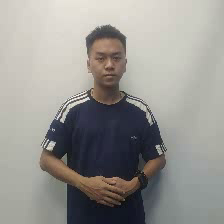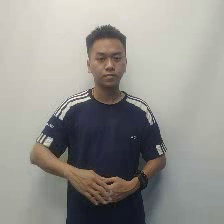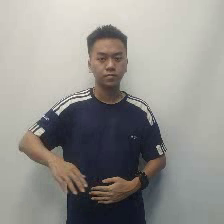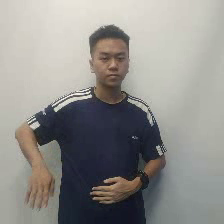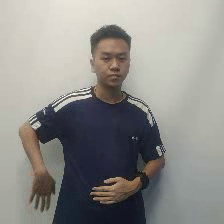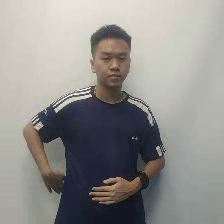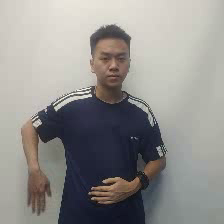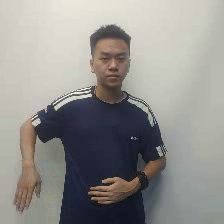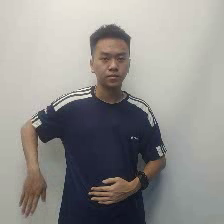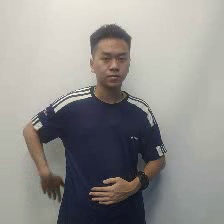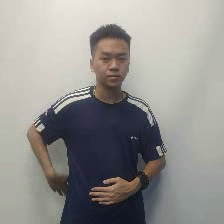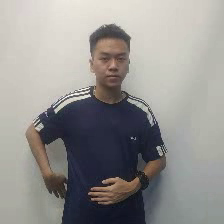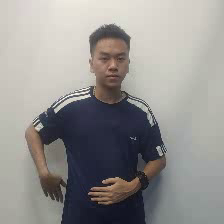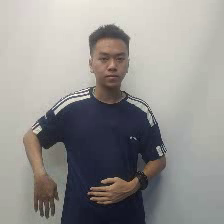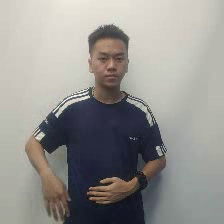Phía sau